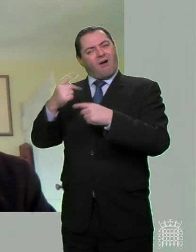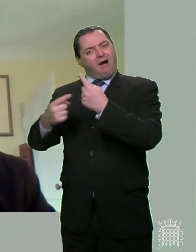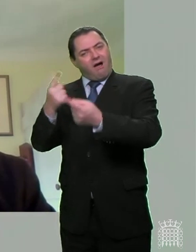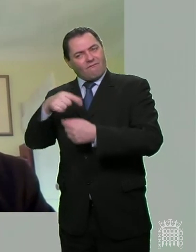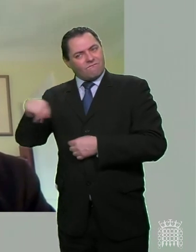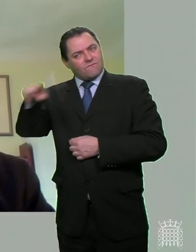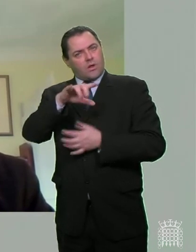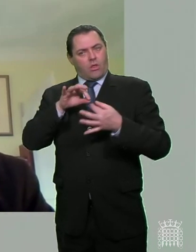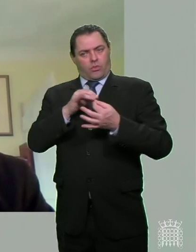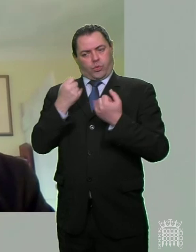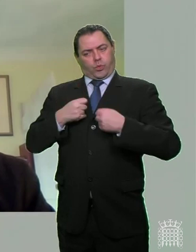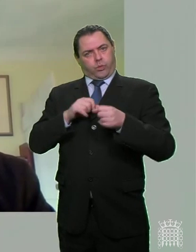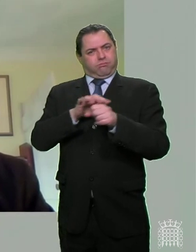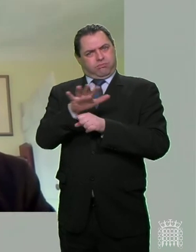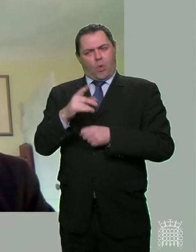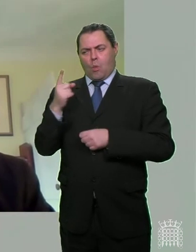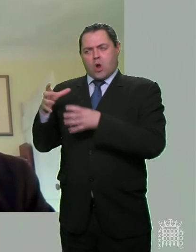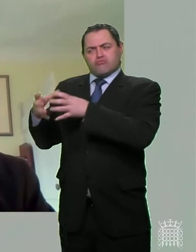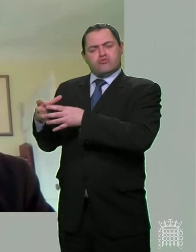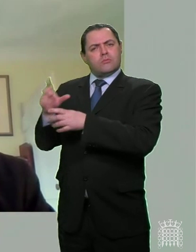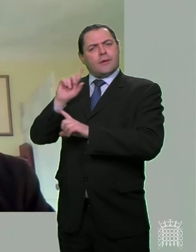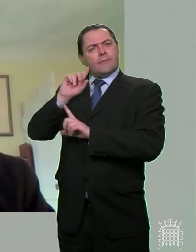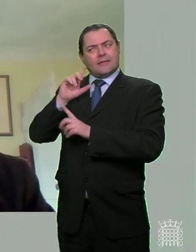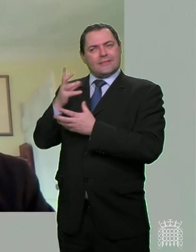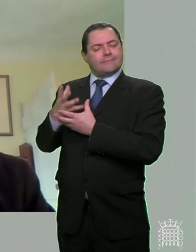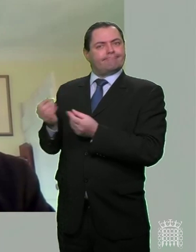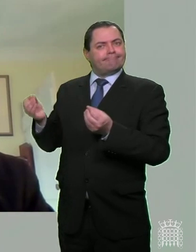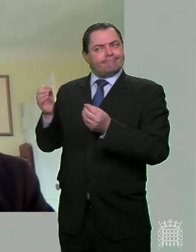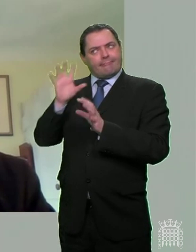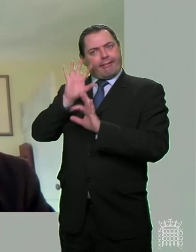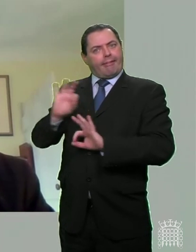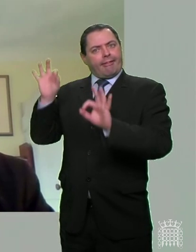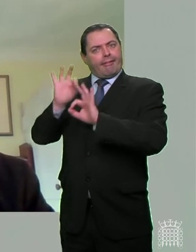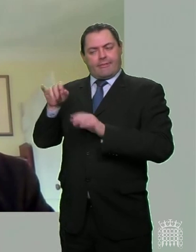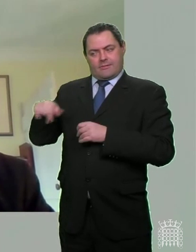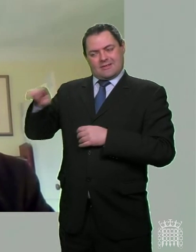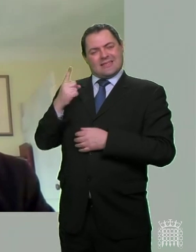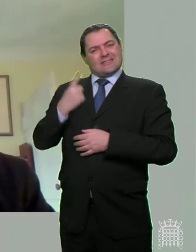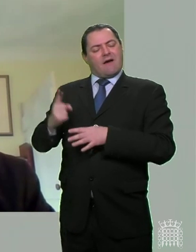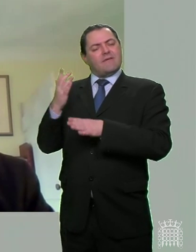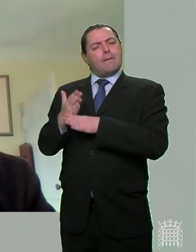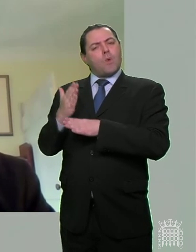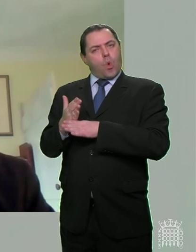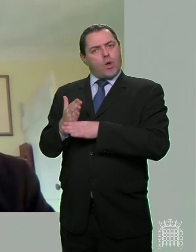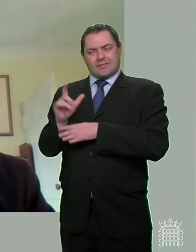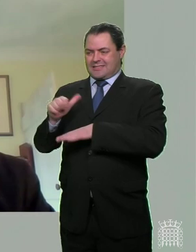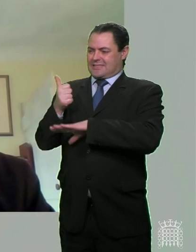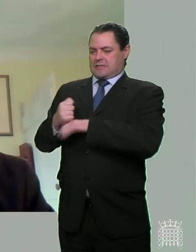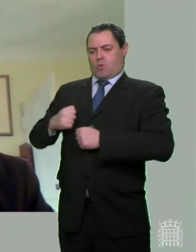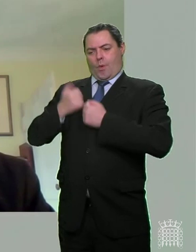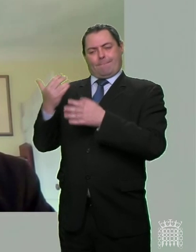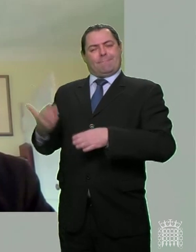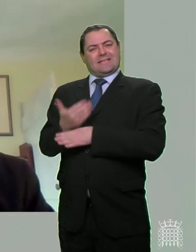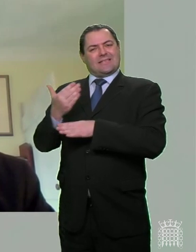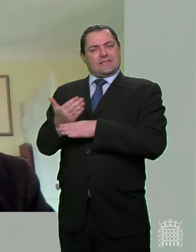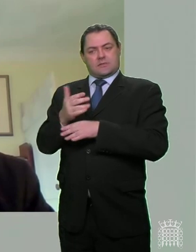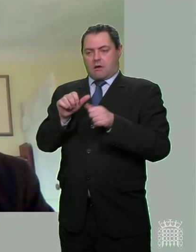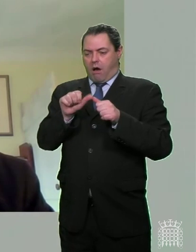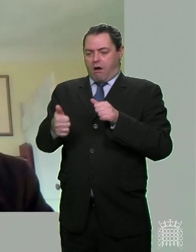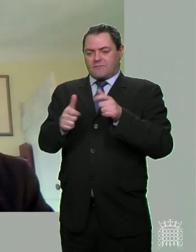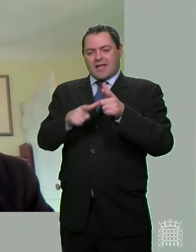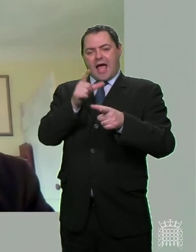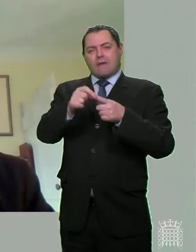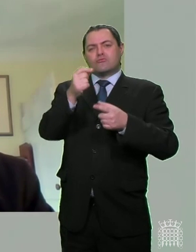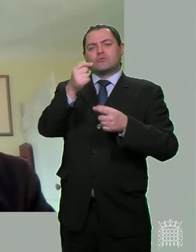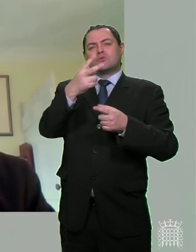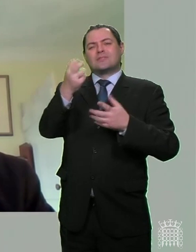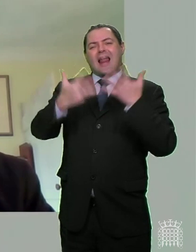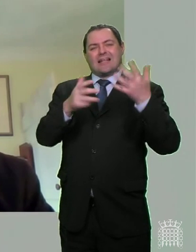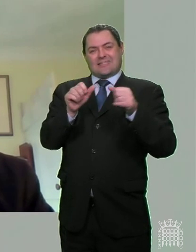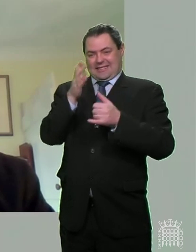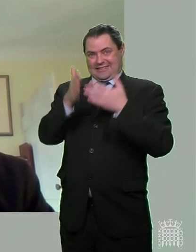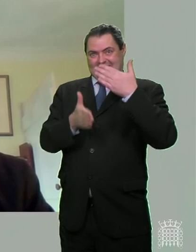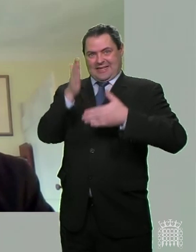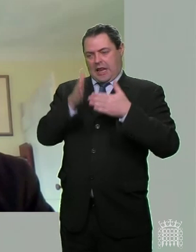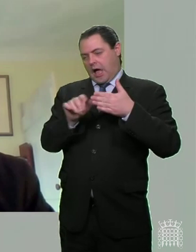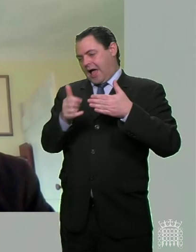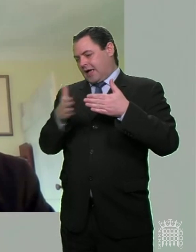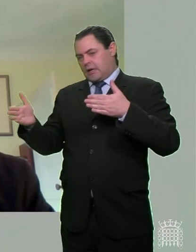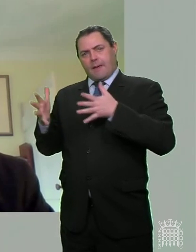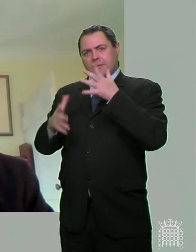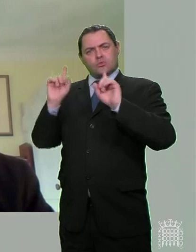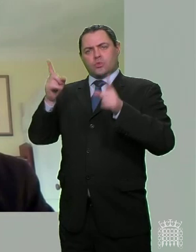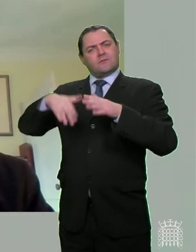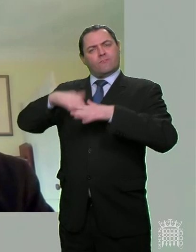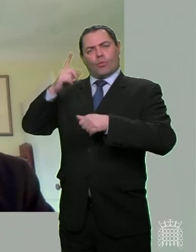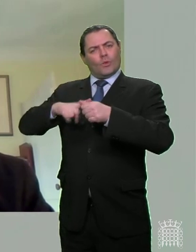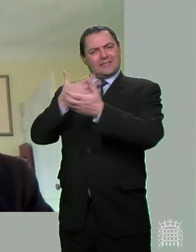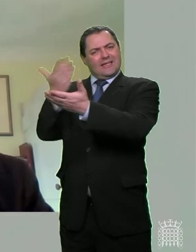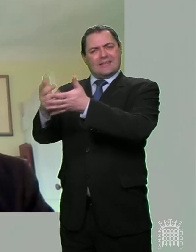However, a group that has been overlooked, many of whom are now really struggling, are those self- employed who set up their own businesses after April 2019 and were unable to submit a complete tax return.